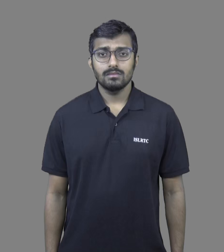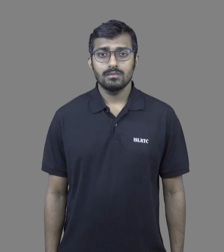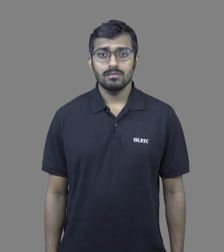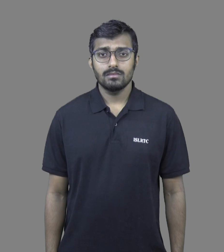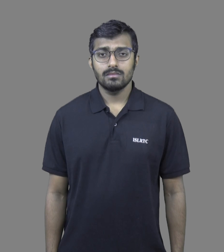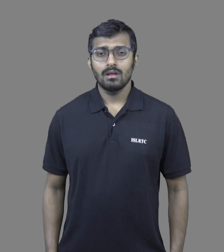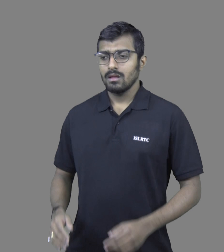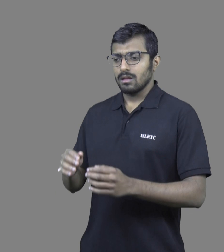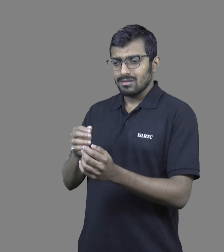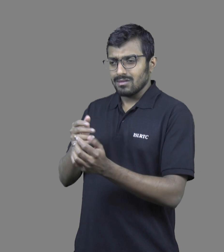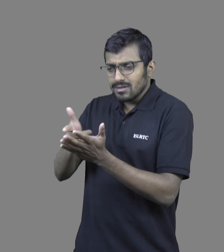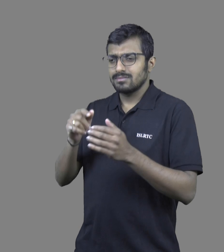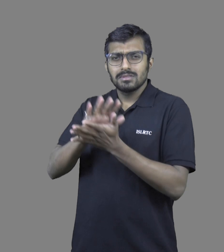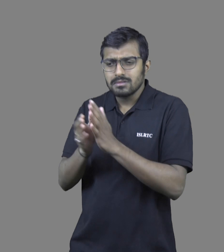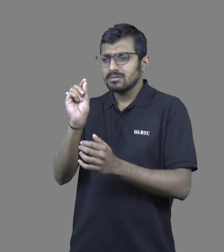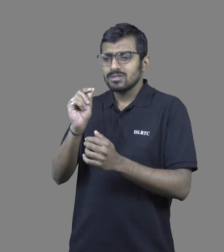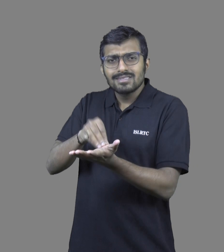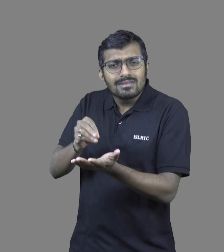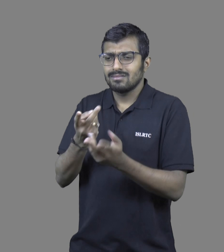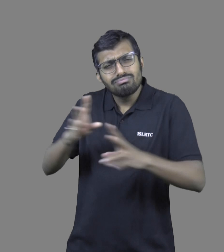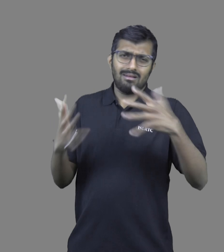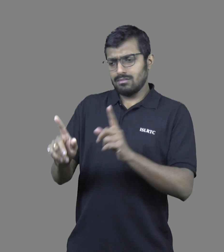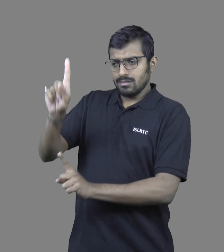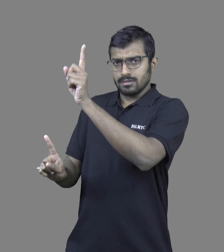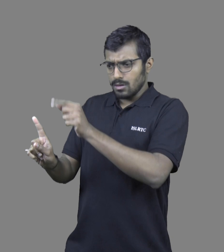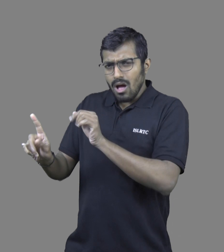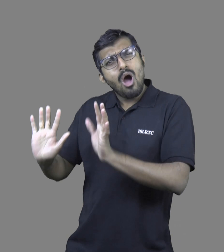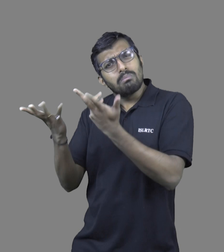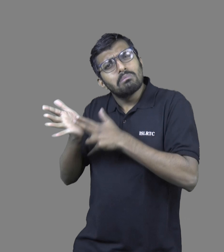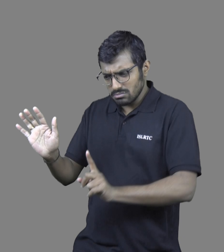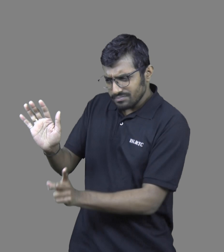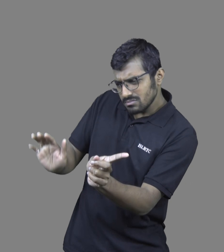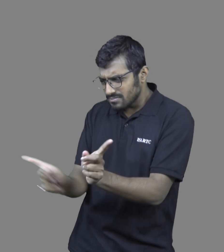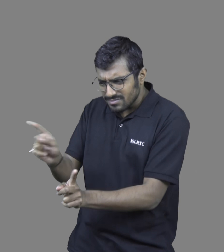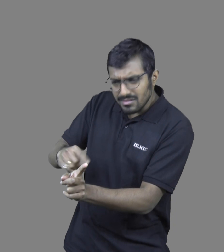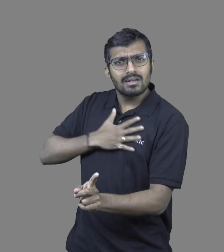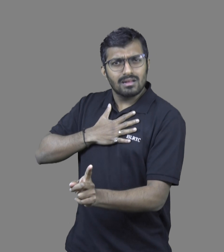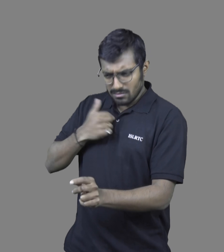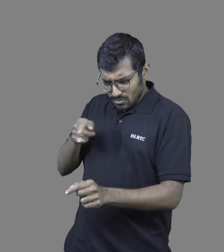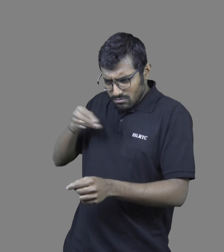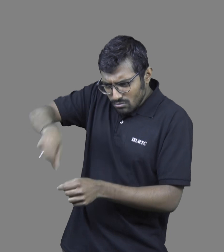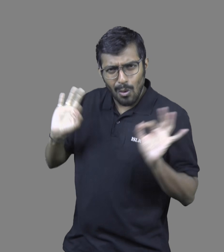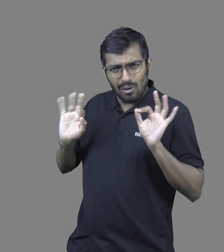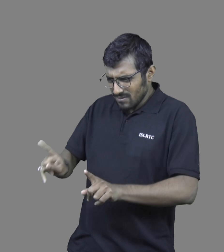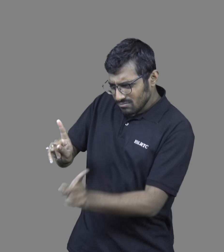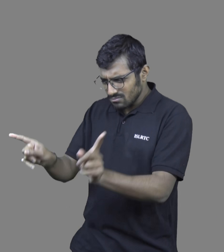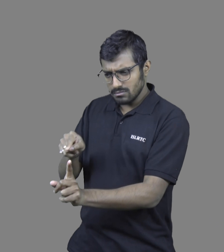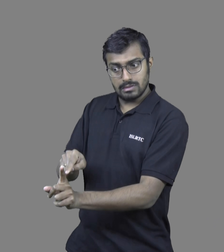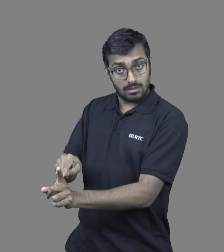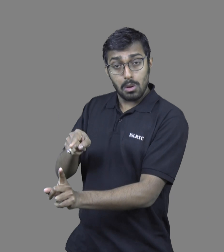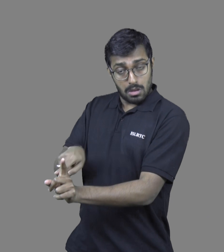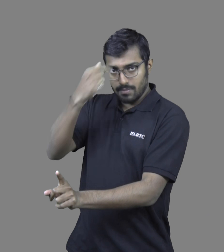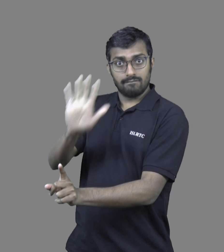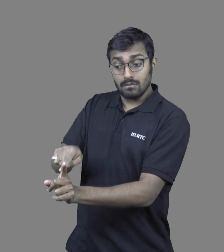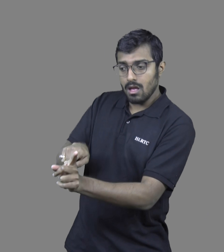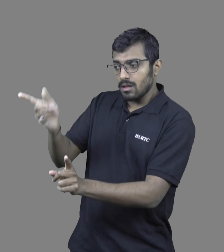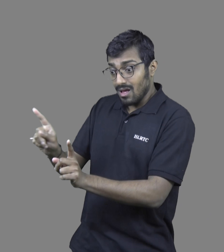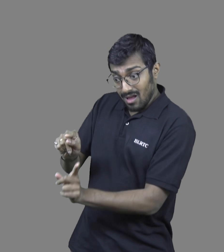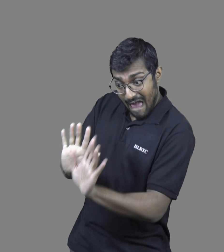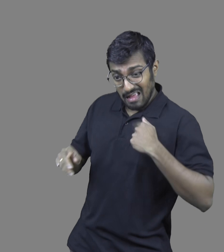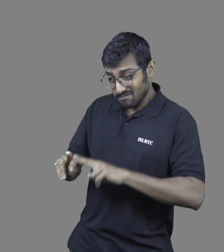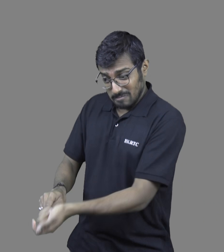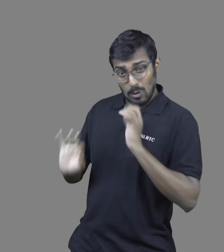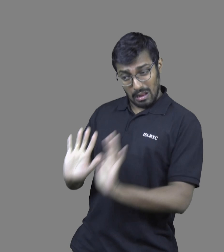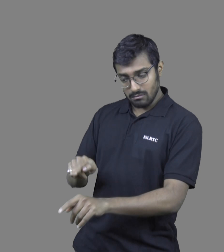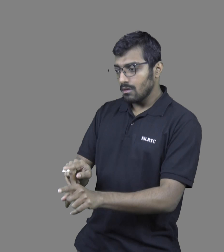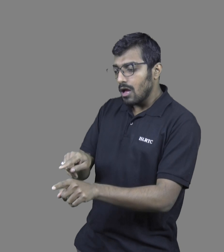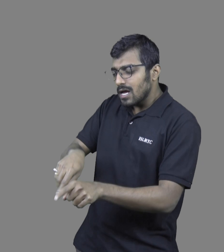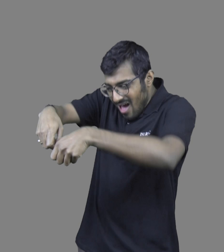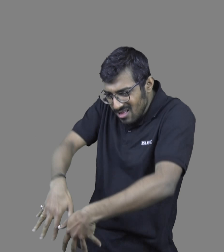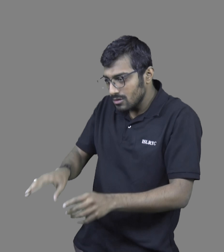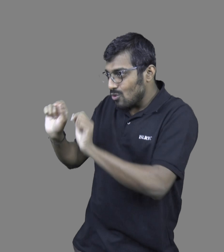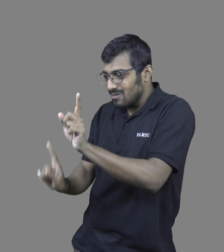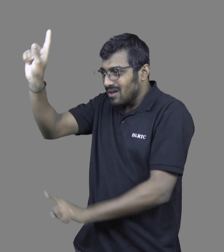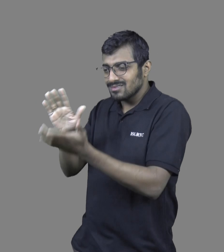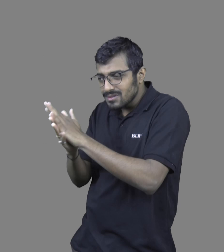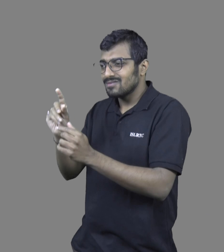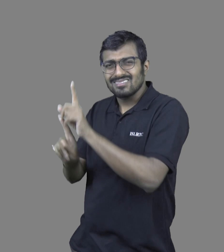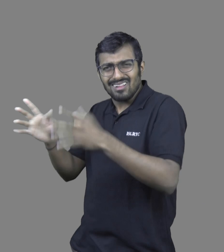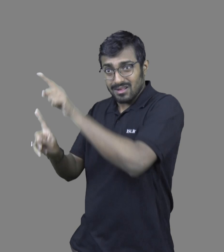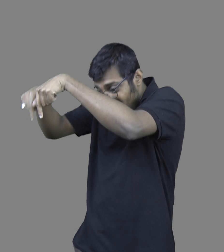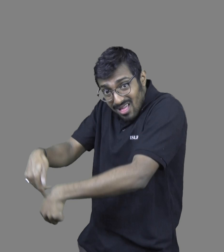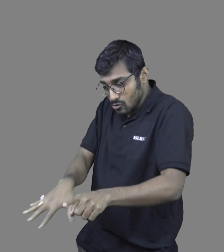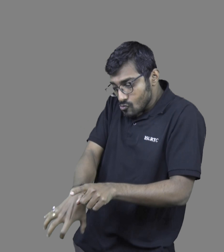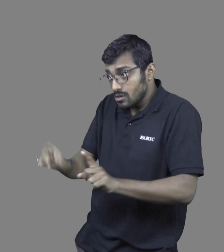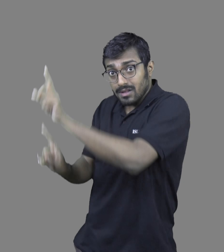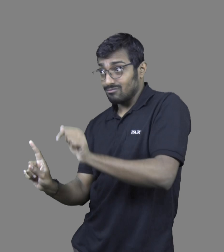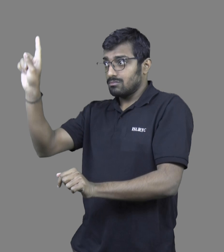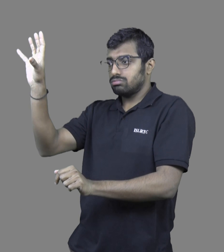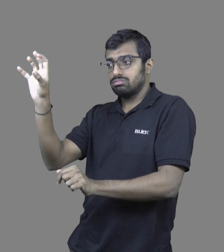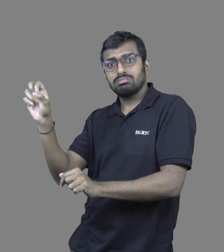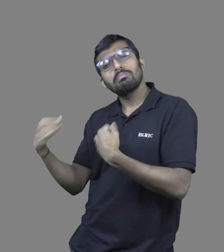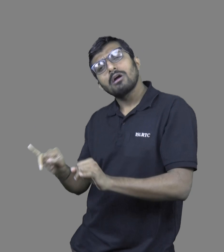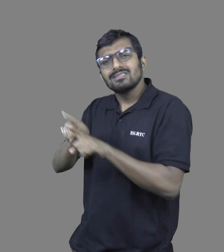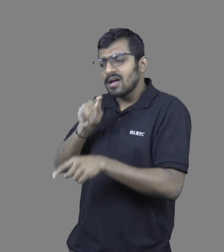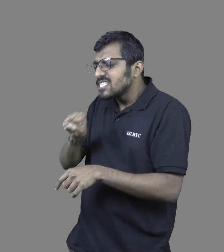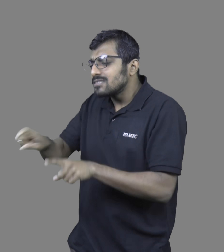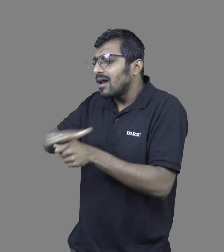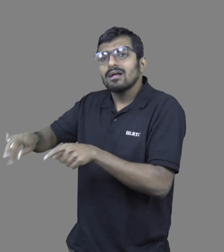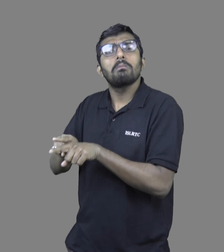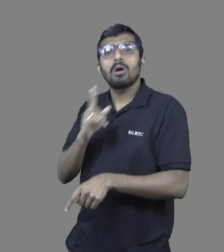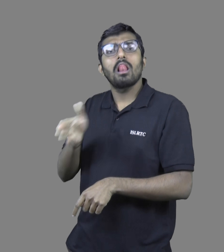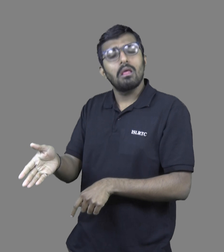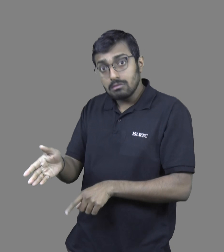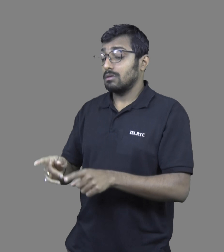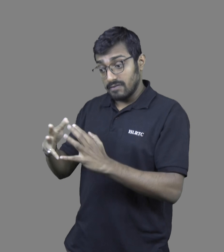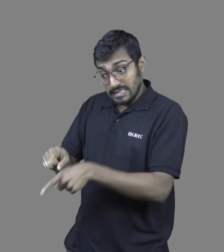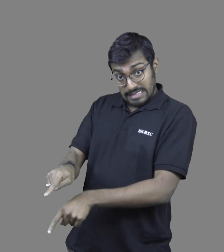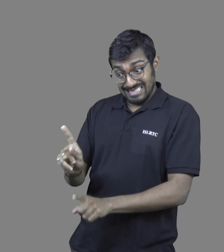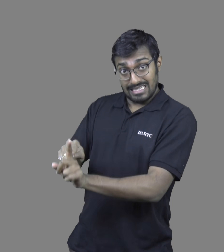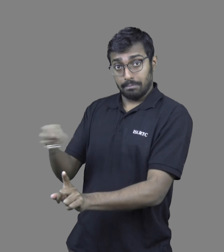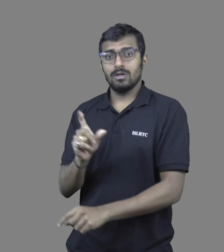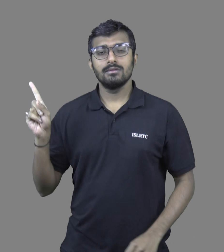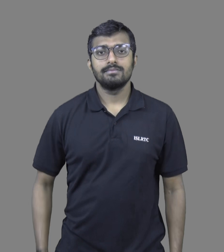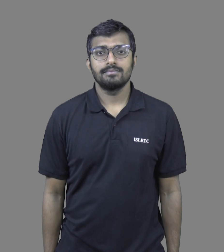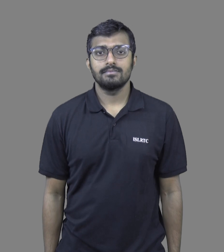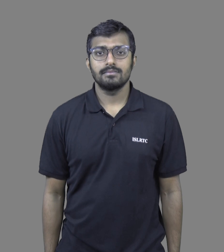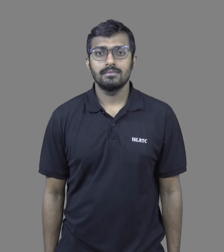Weed